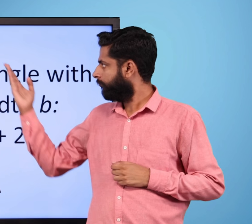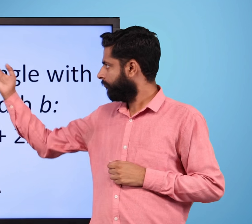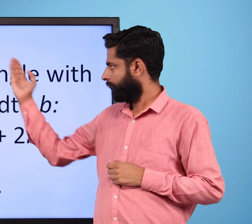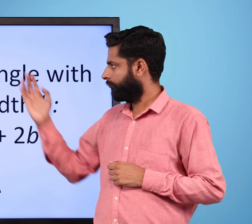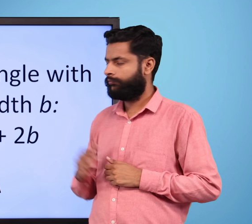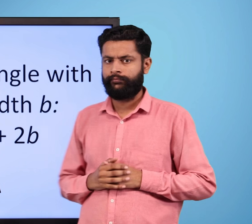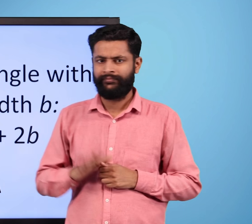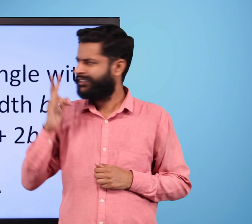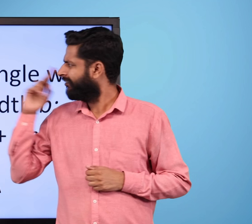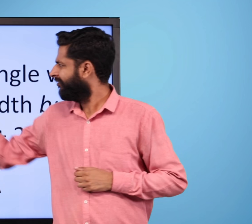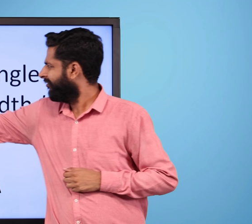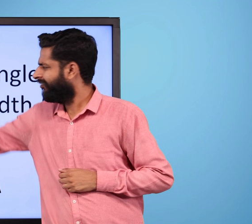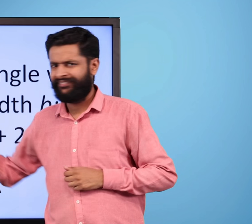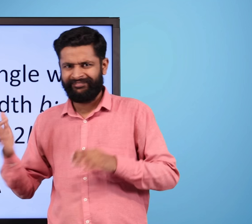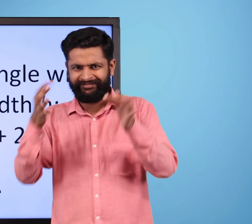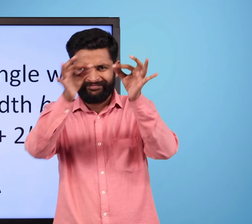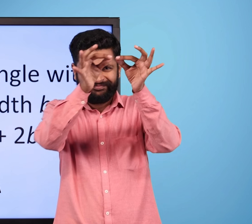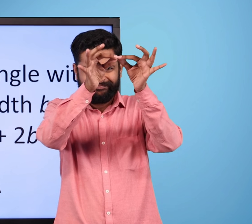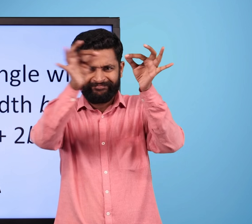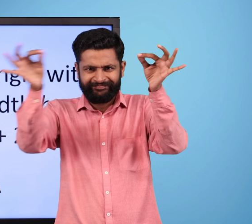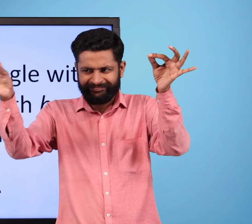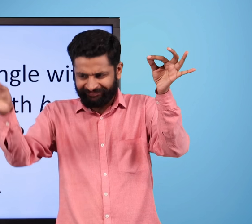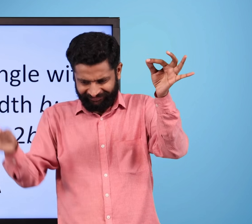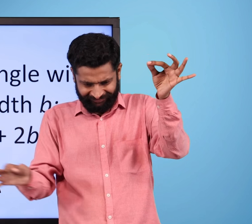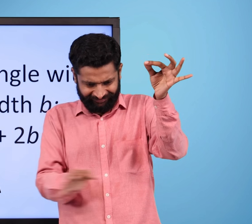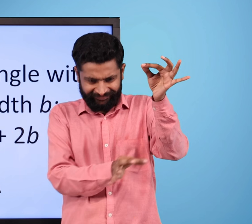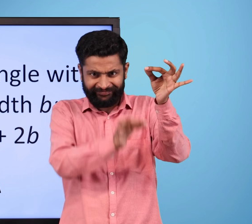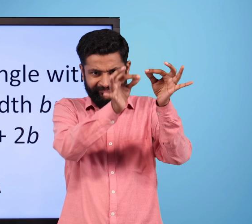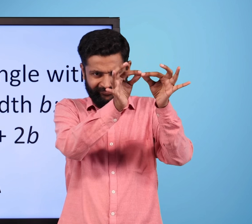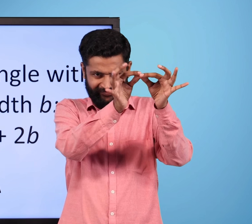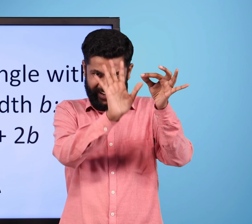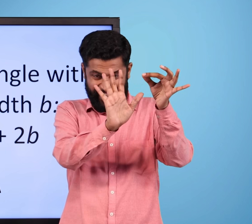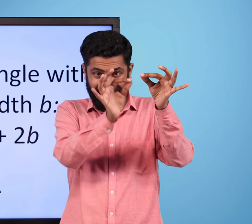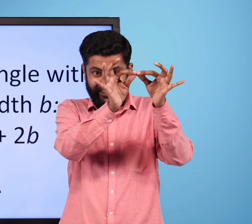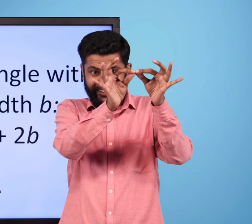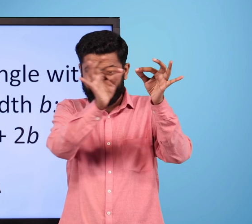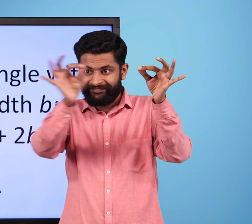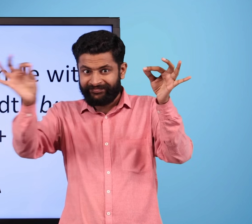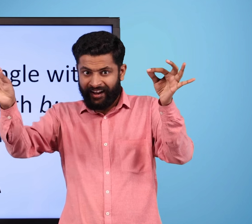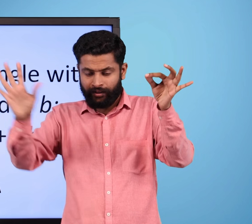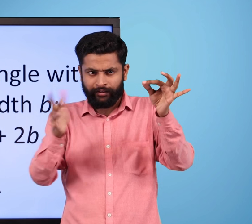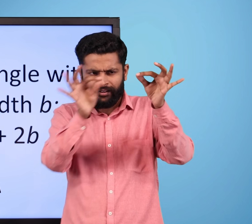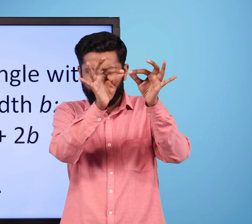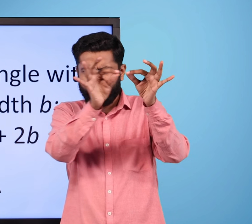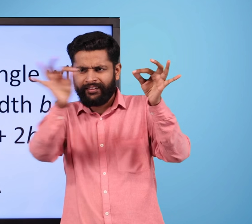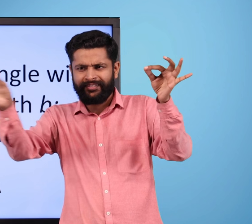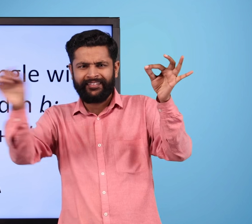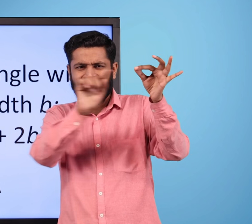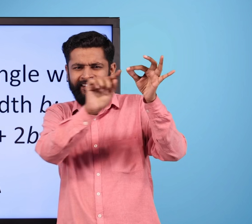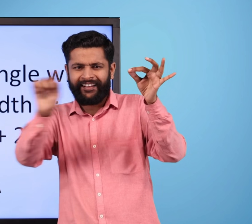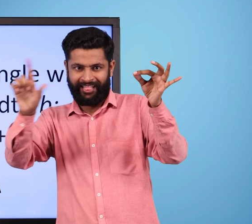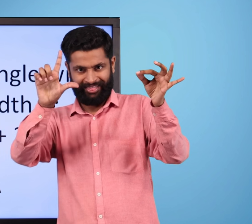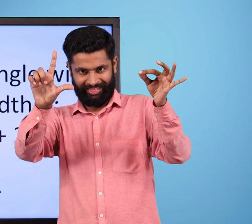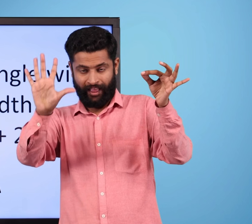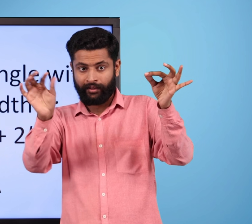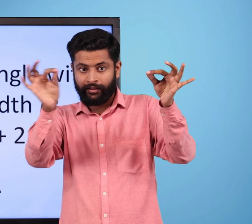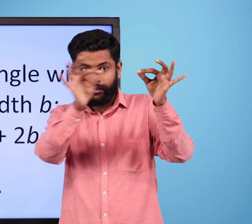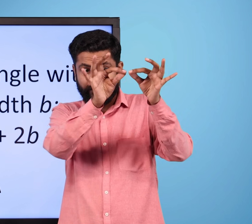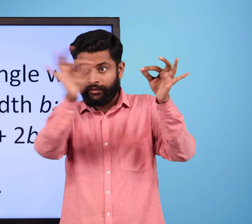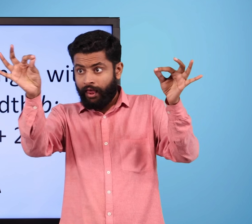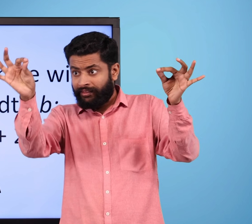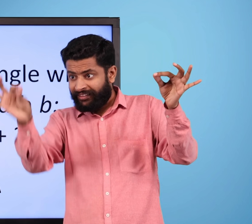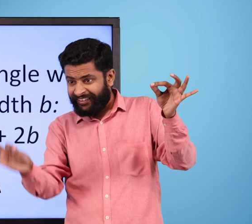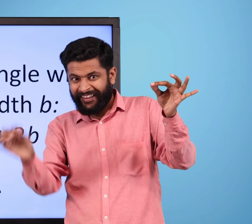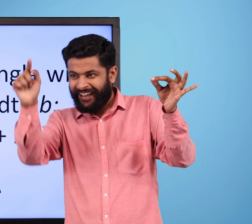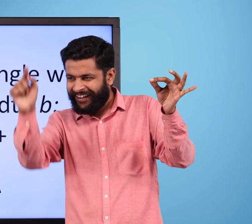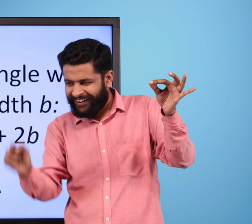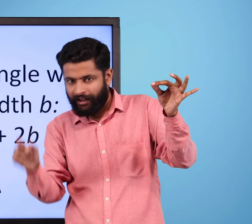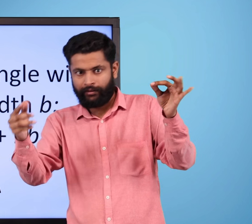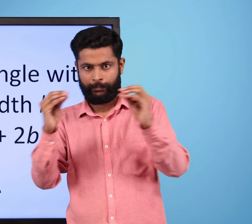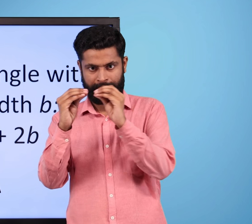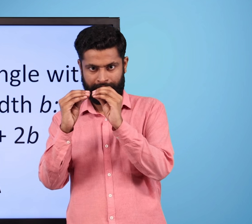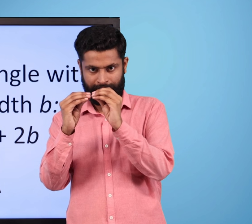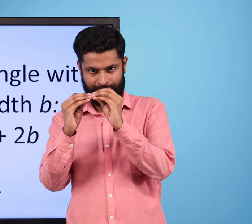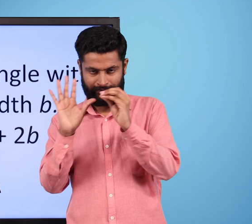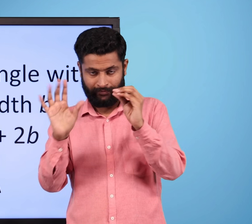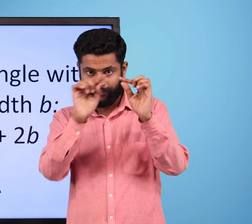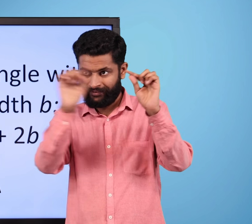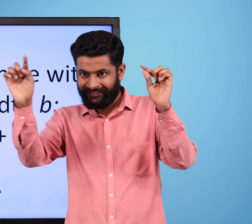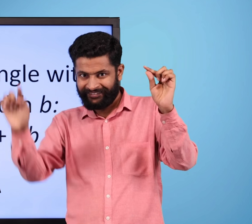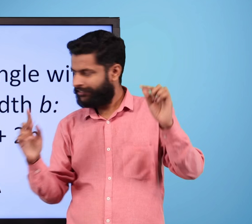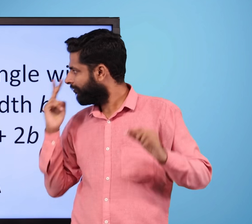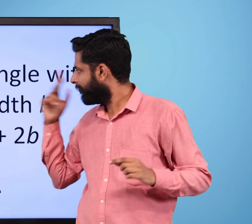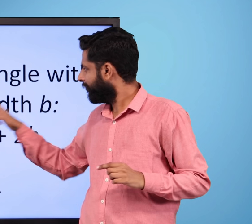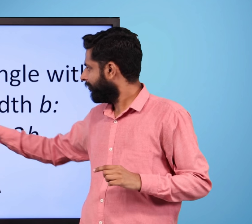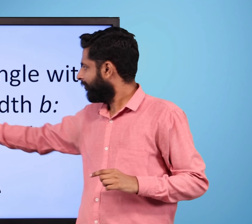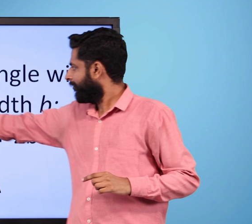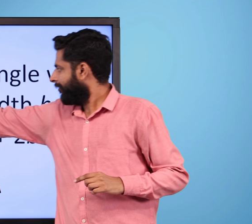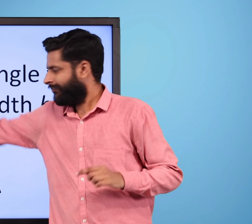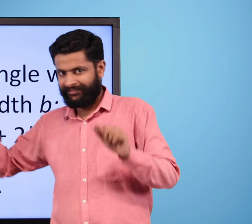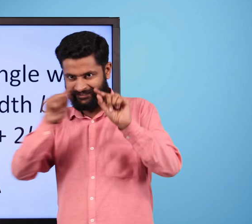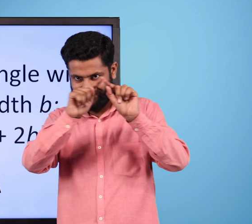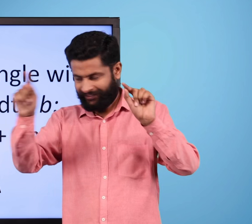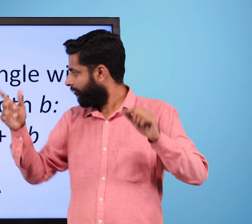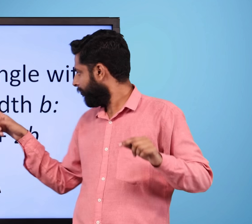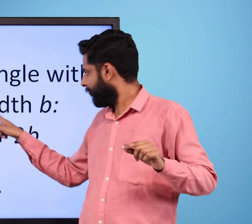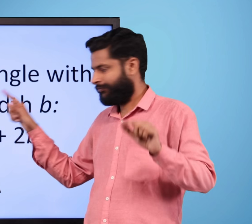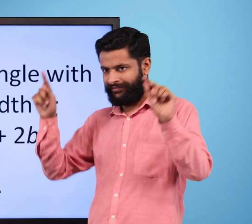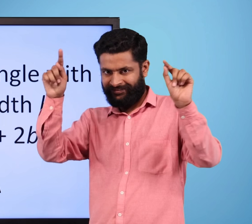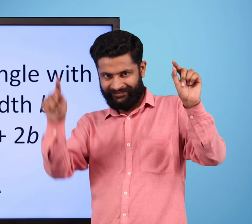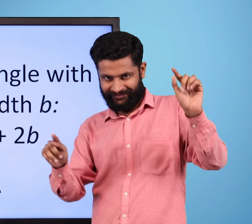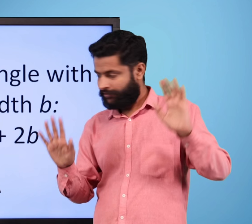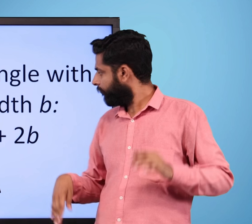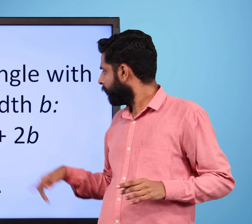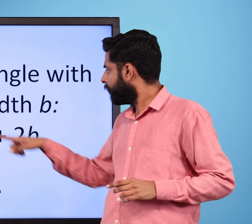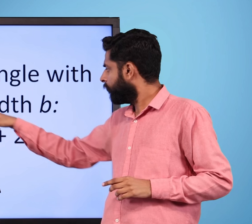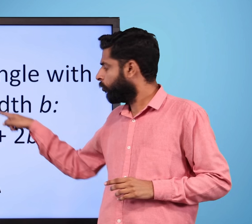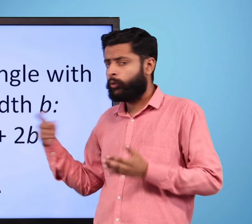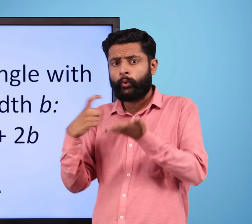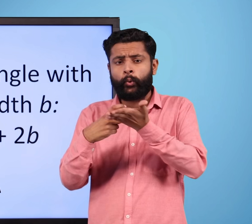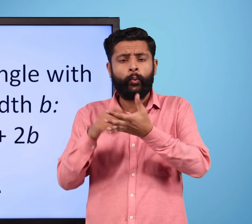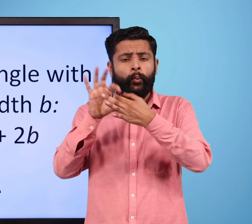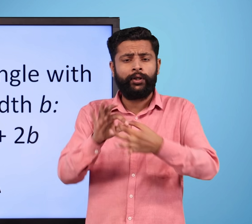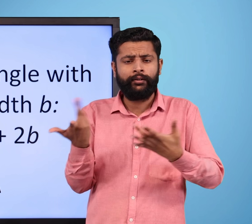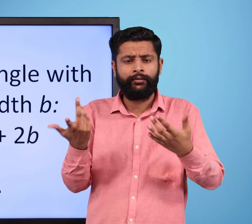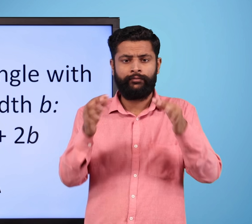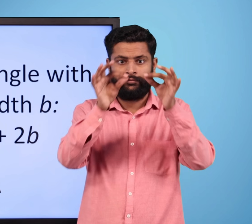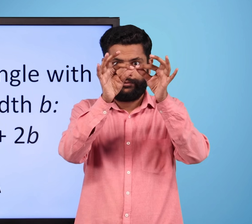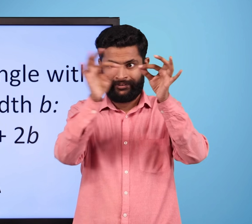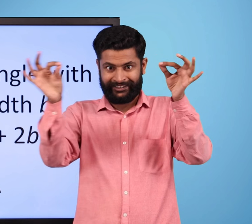to find out the perimeter of a rectangle with length l and breadth b the formula is : Perimeter = 2l + 2b